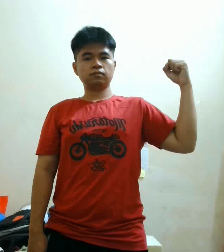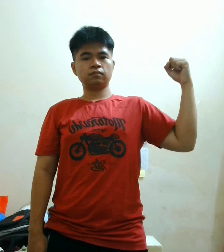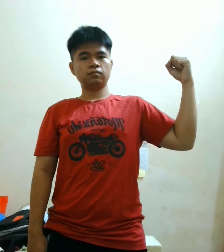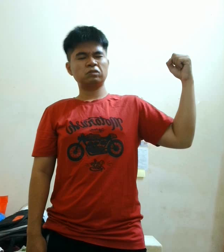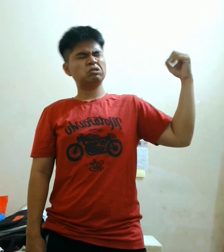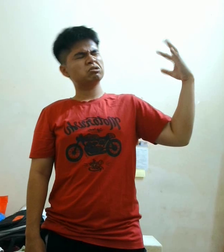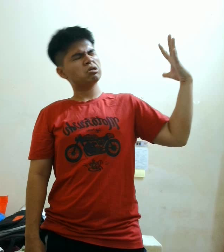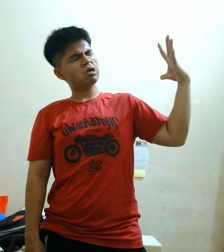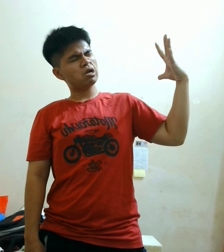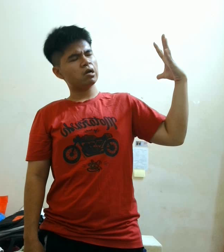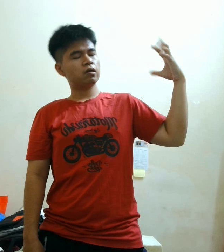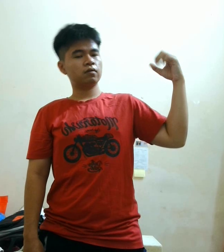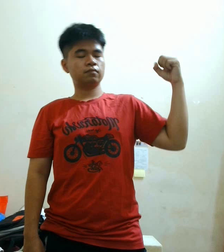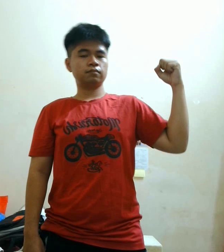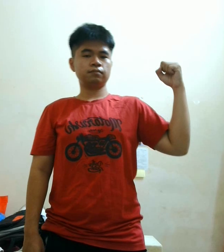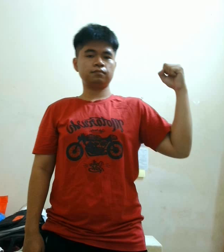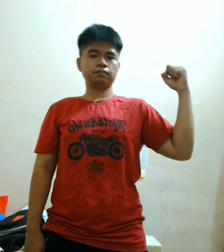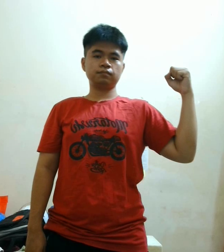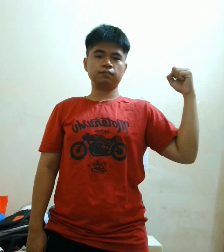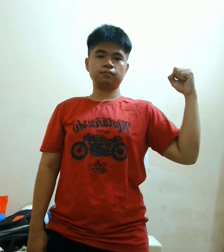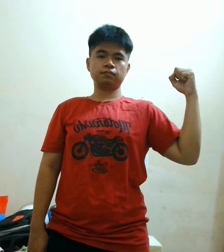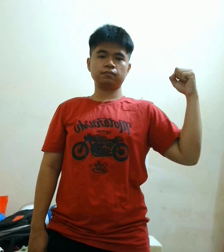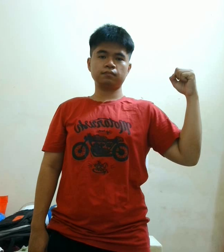troi nang